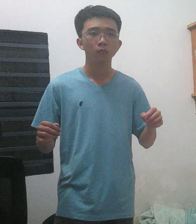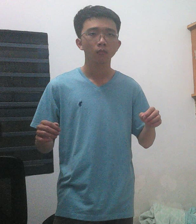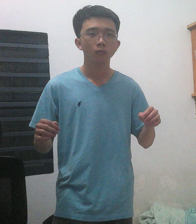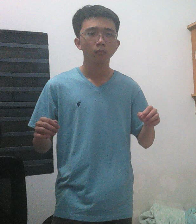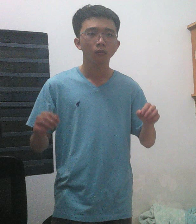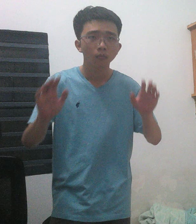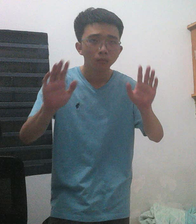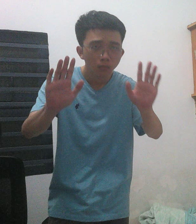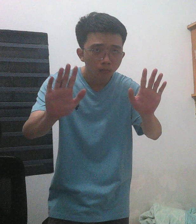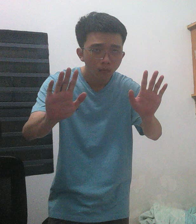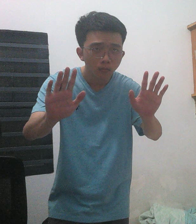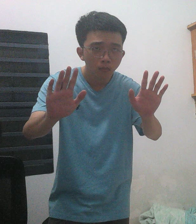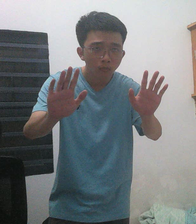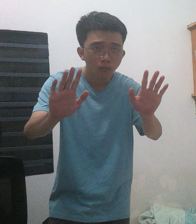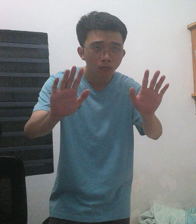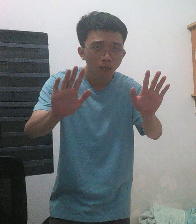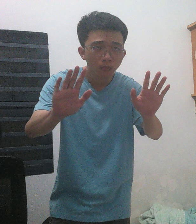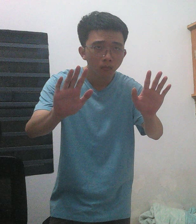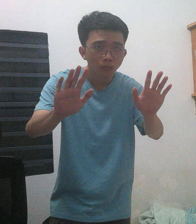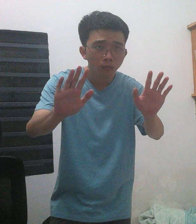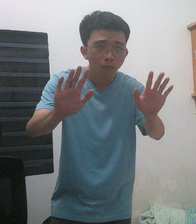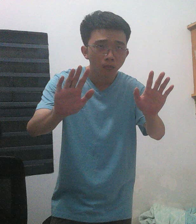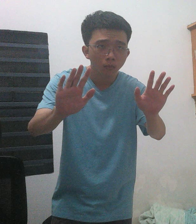dung lai